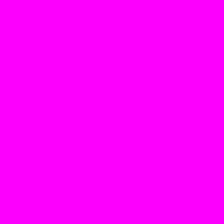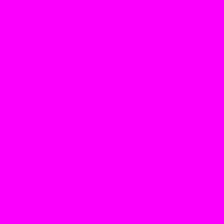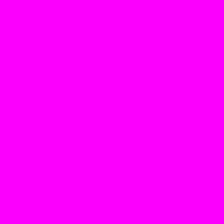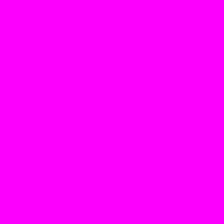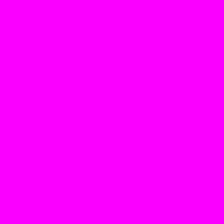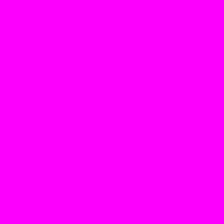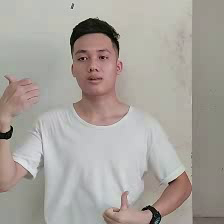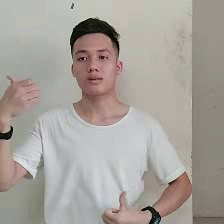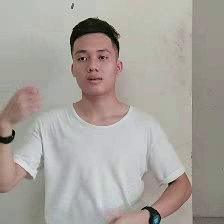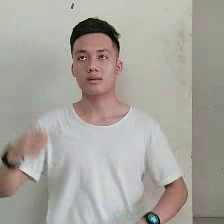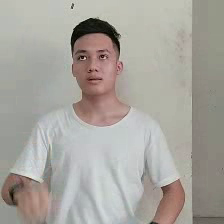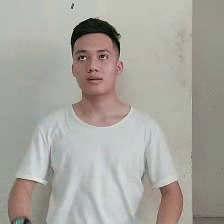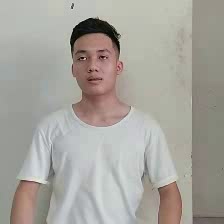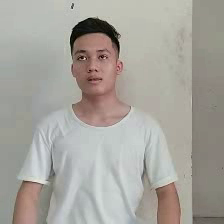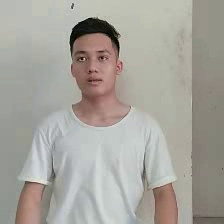Kết hôn